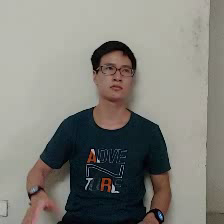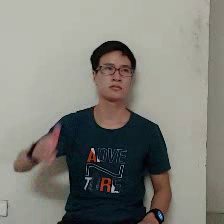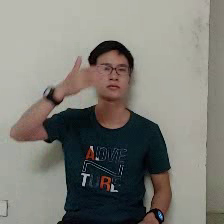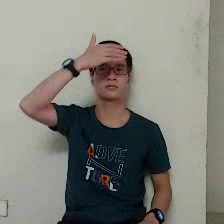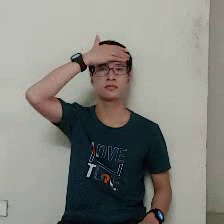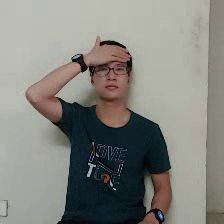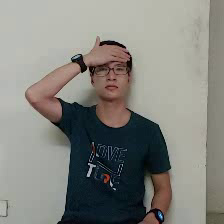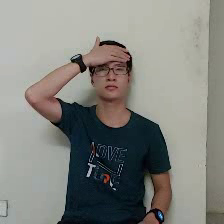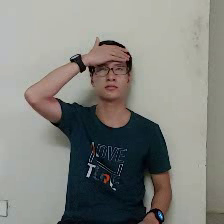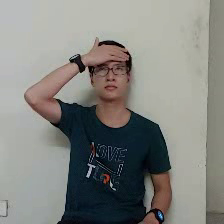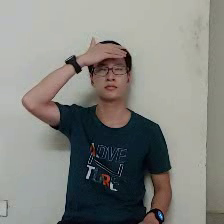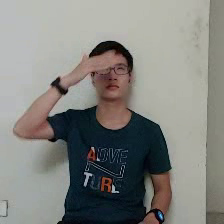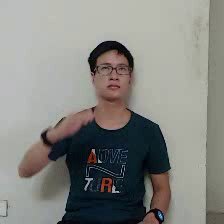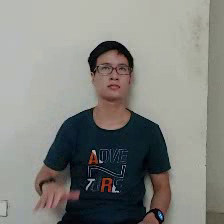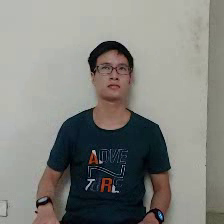Sốt